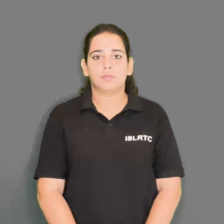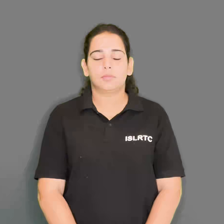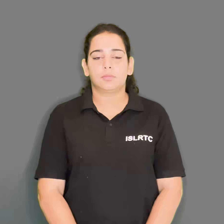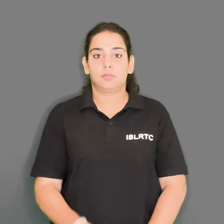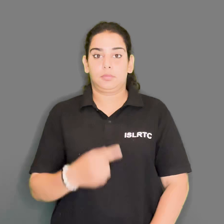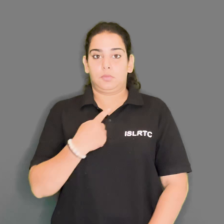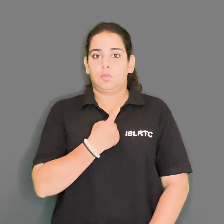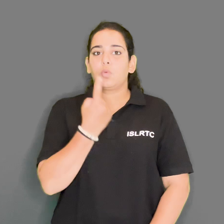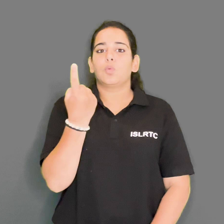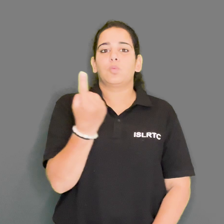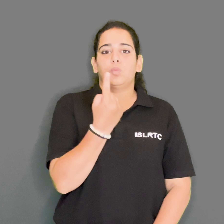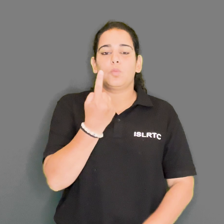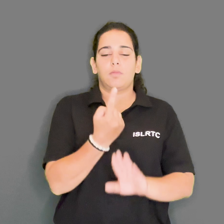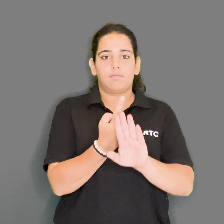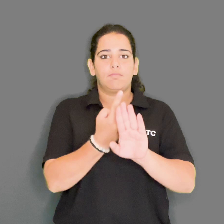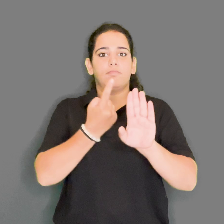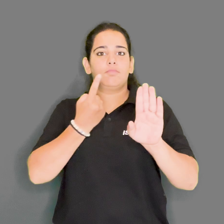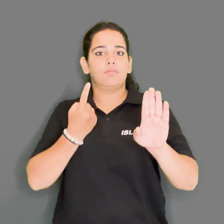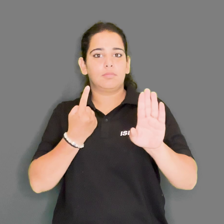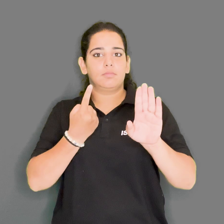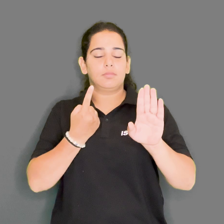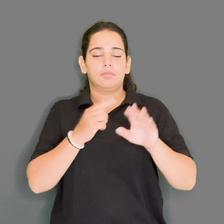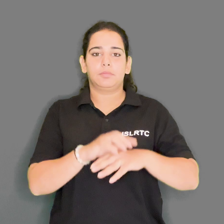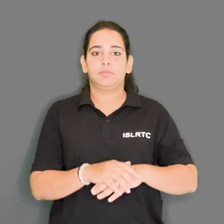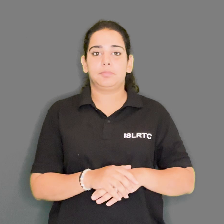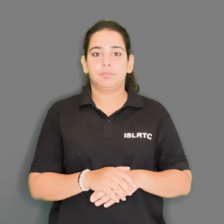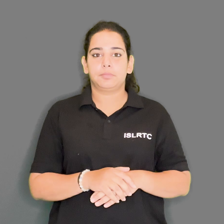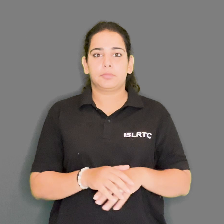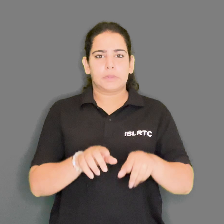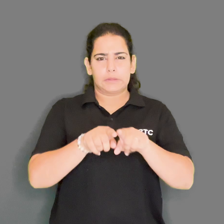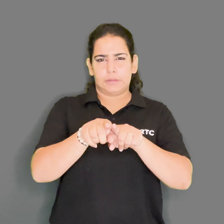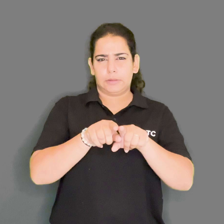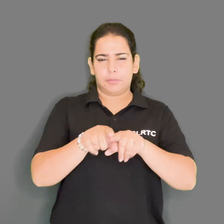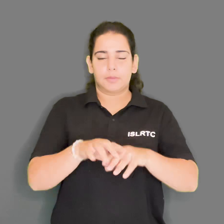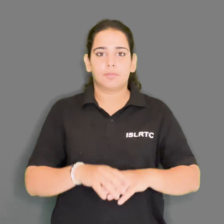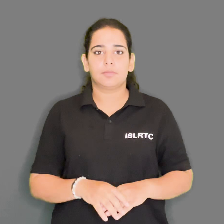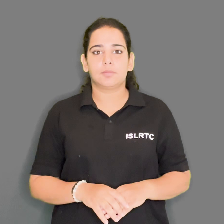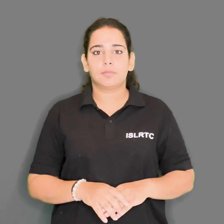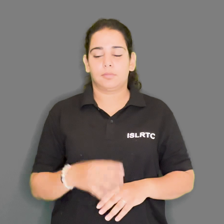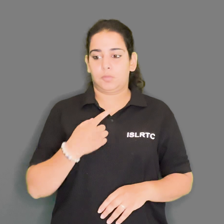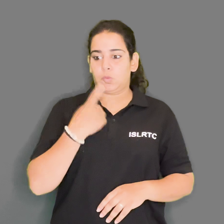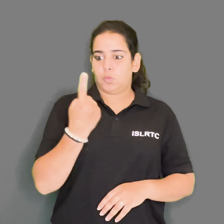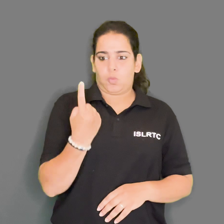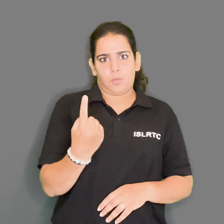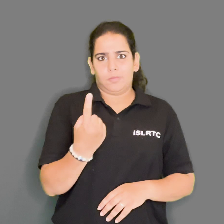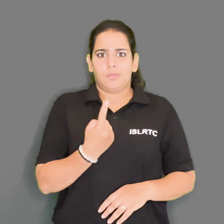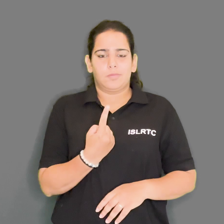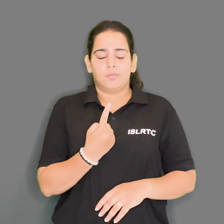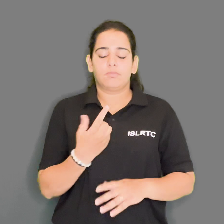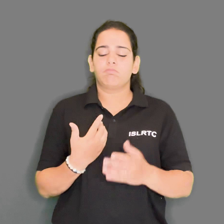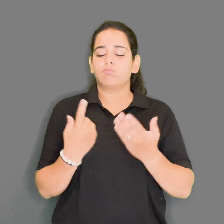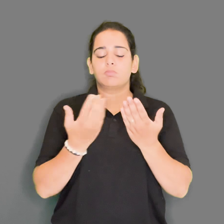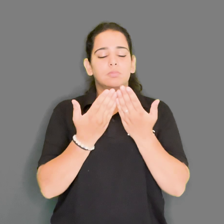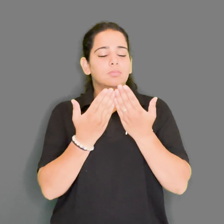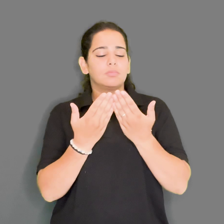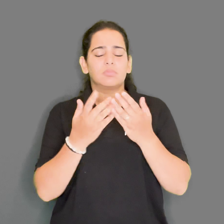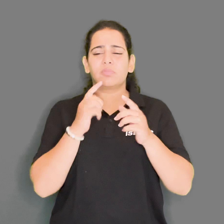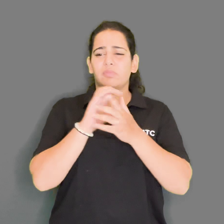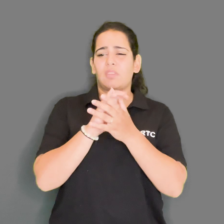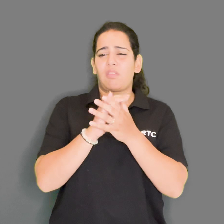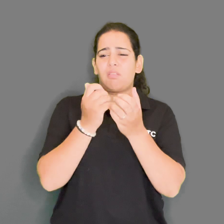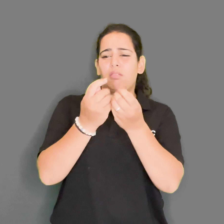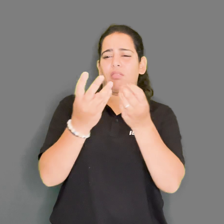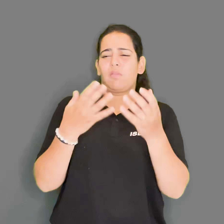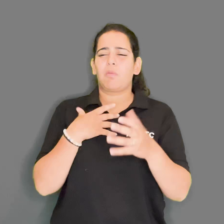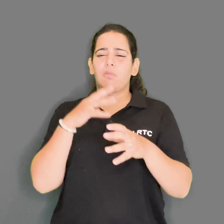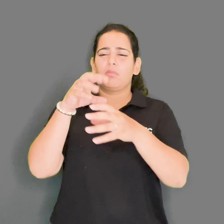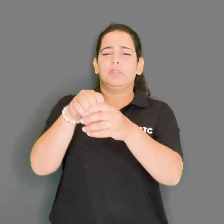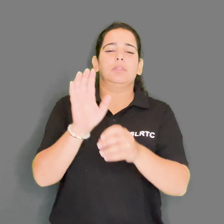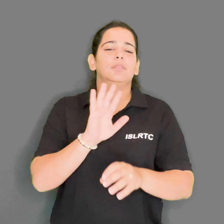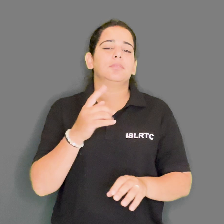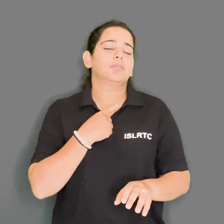Denounce To publicly state that someone or something is bad or wrong